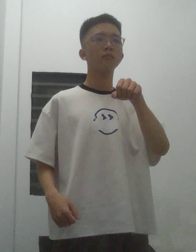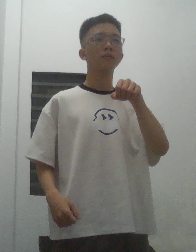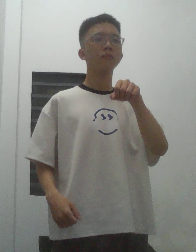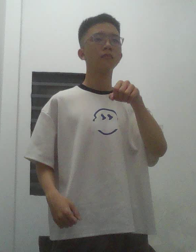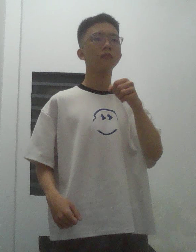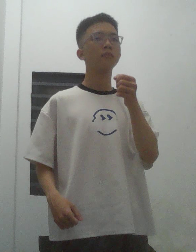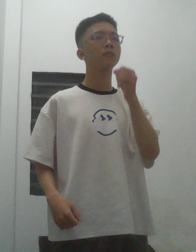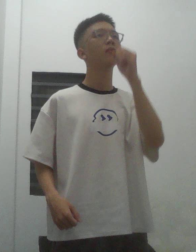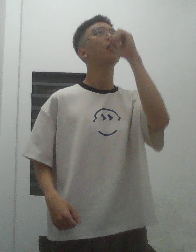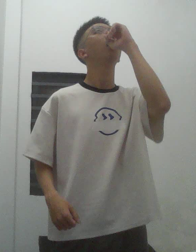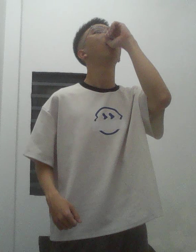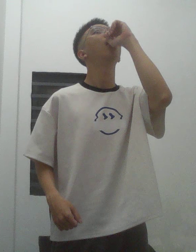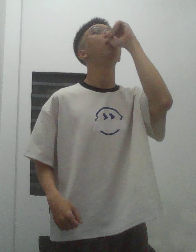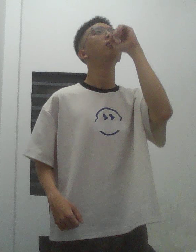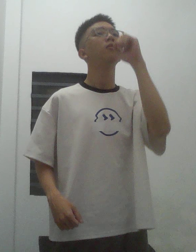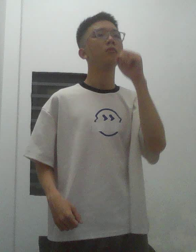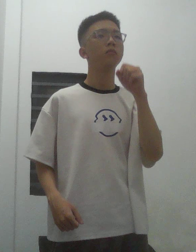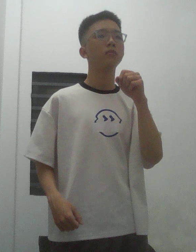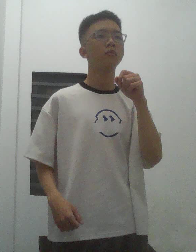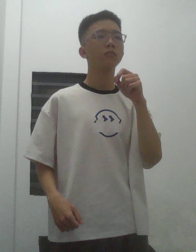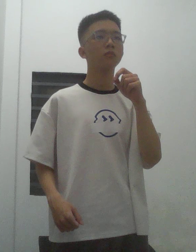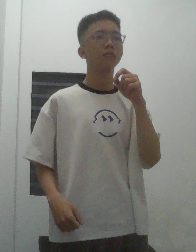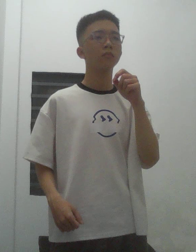uong